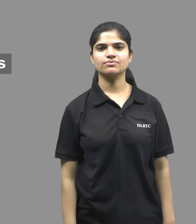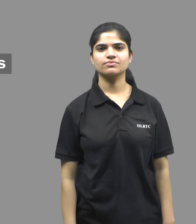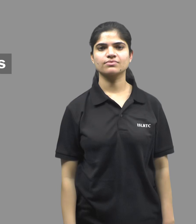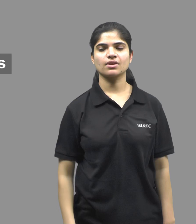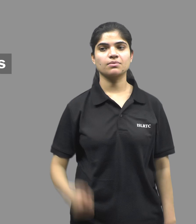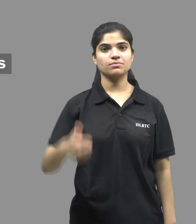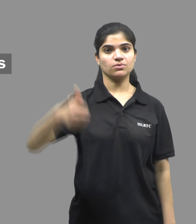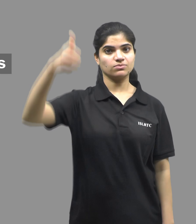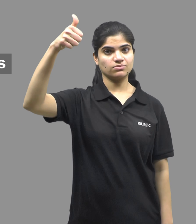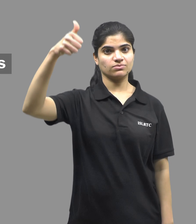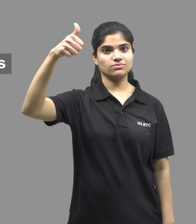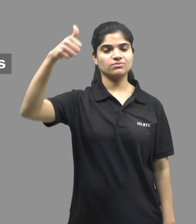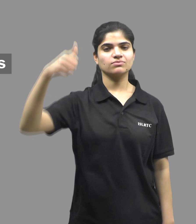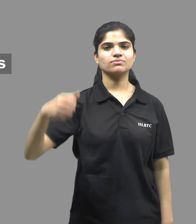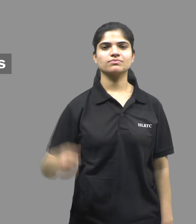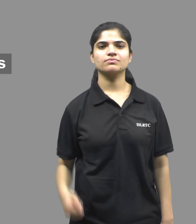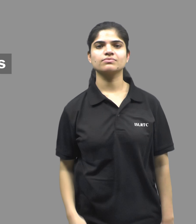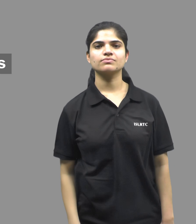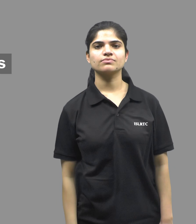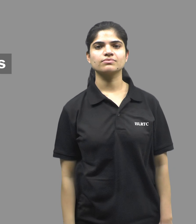Boss